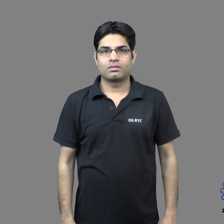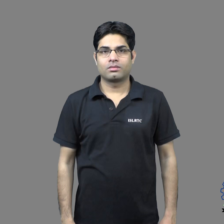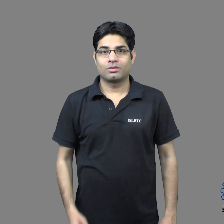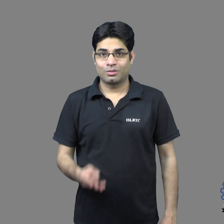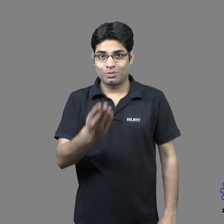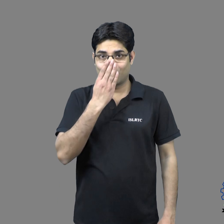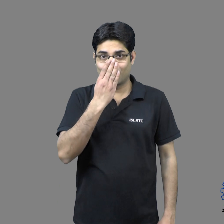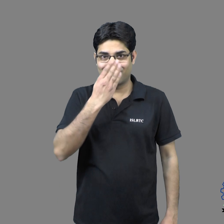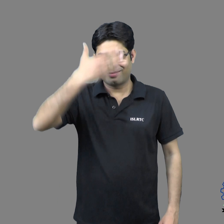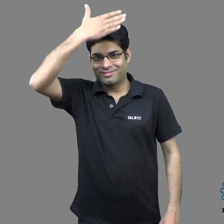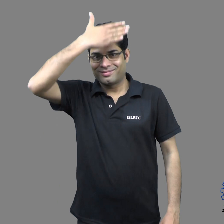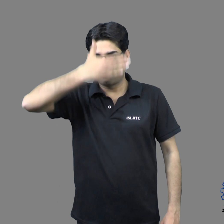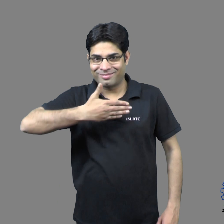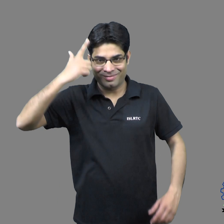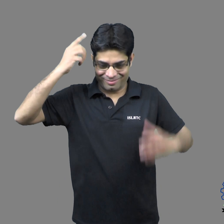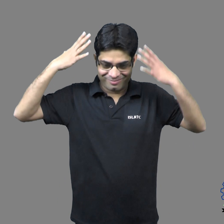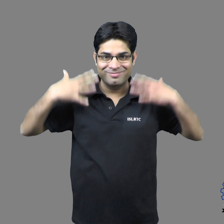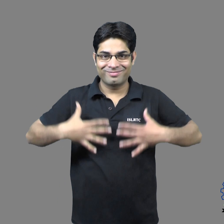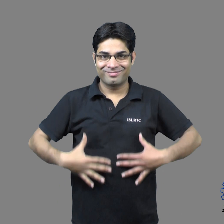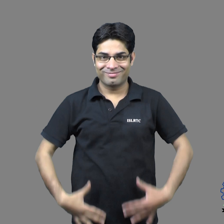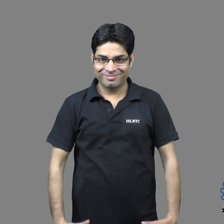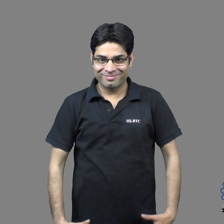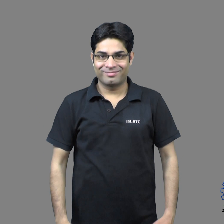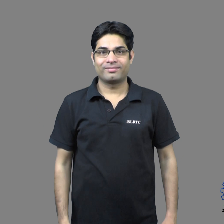Burqa